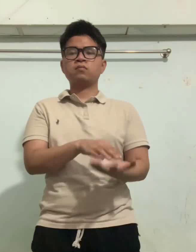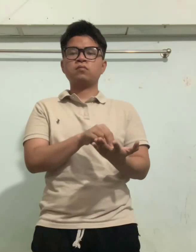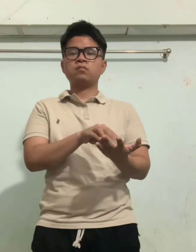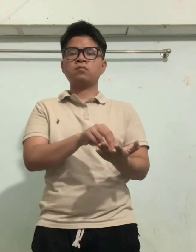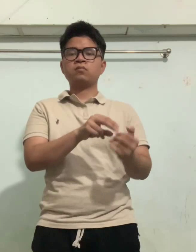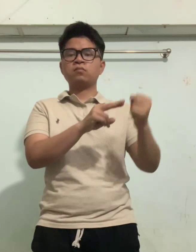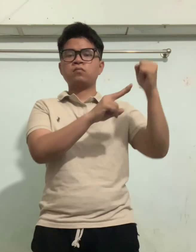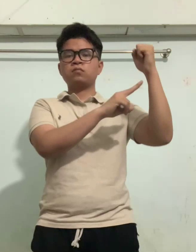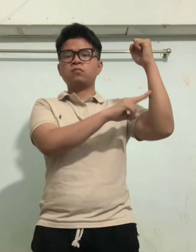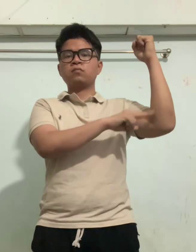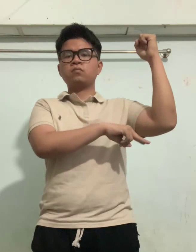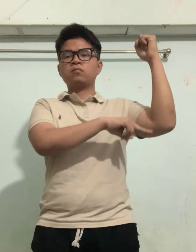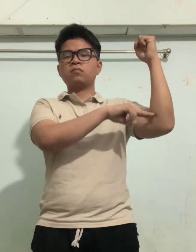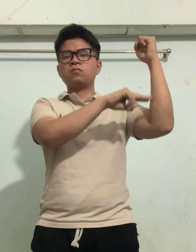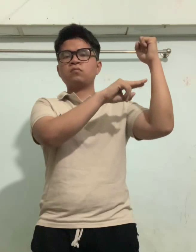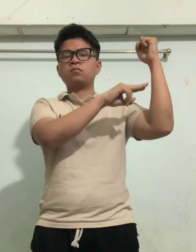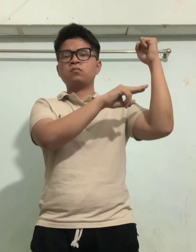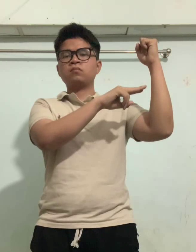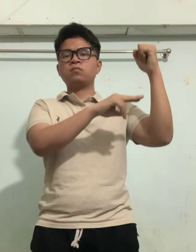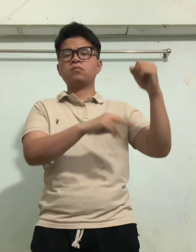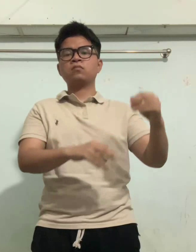tieng viet